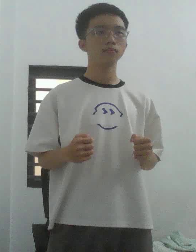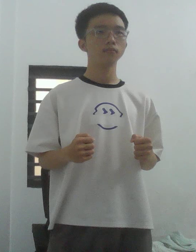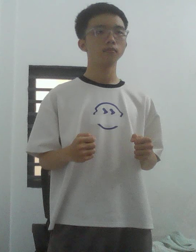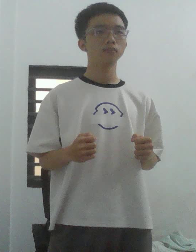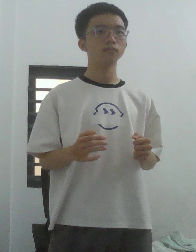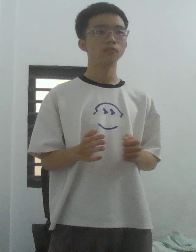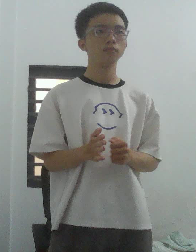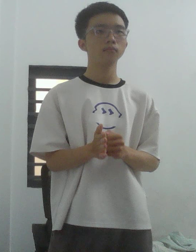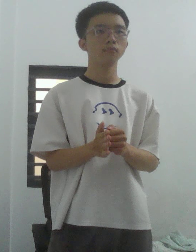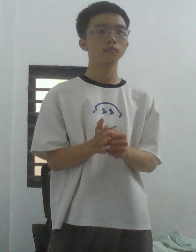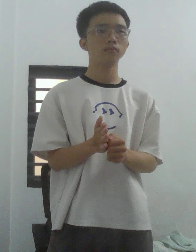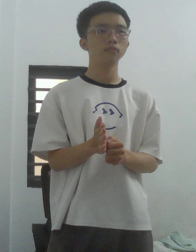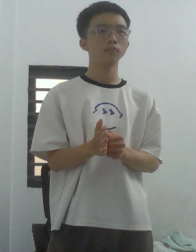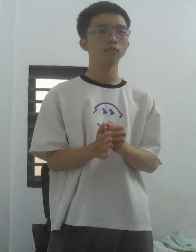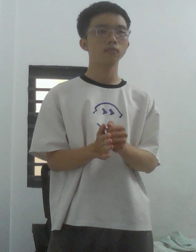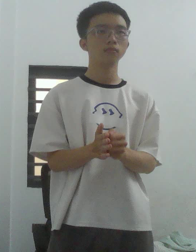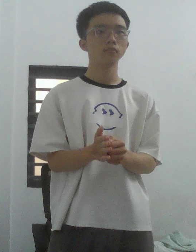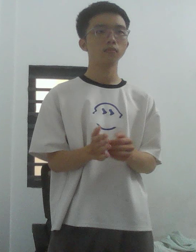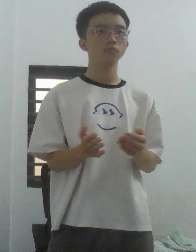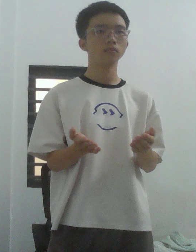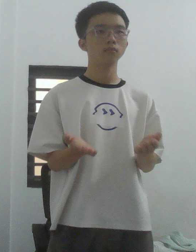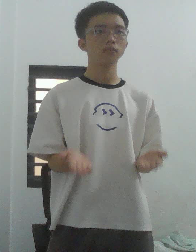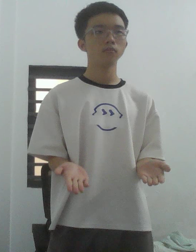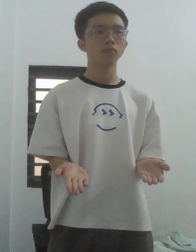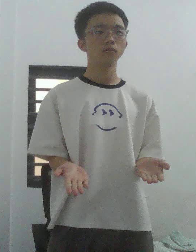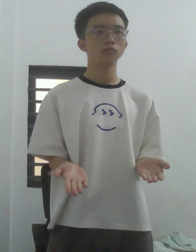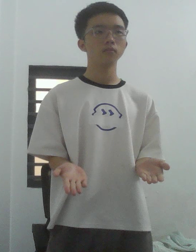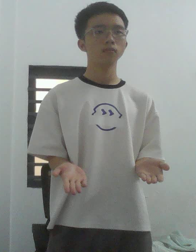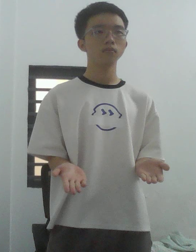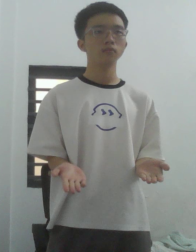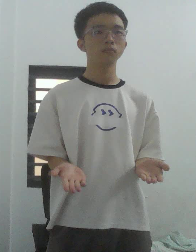thang nay